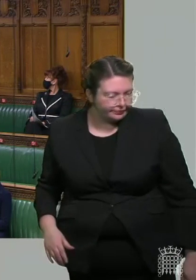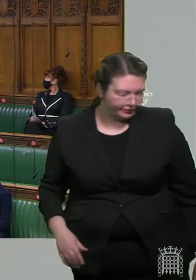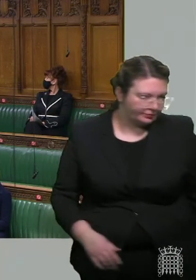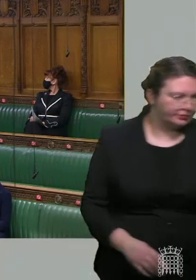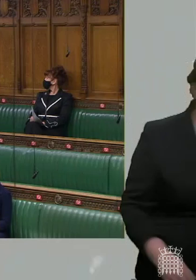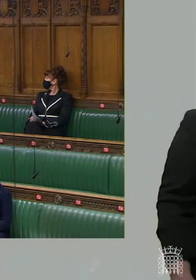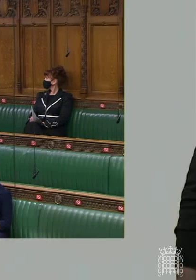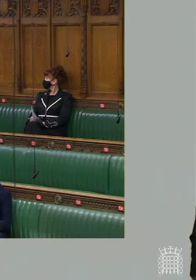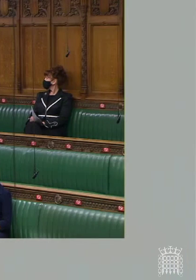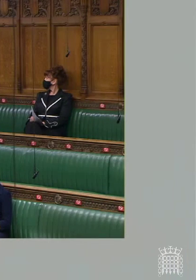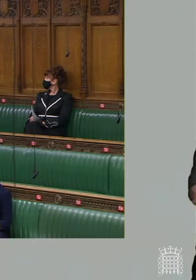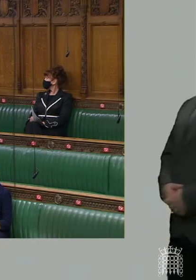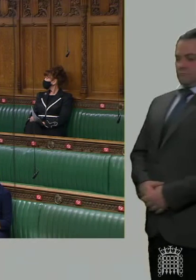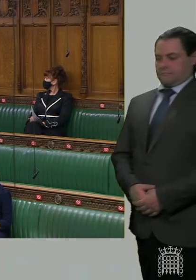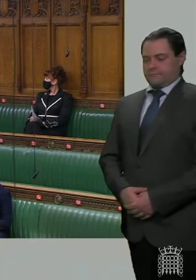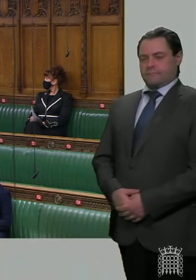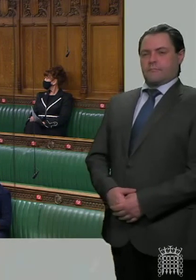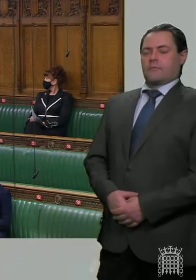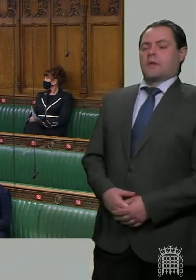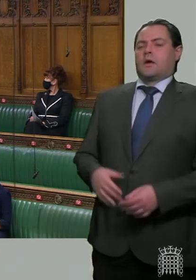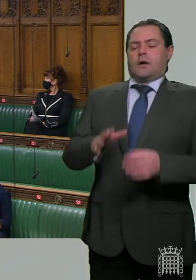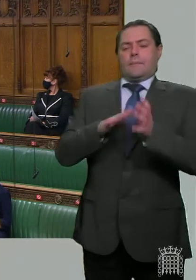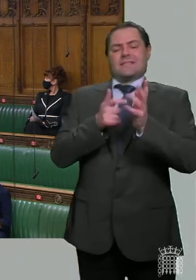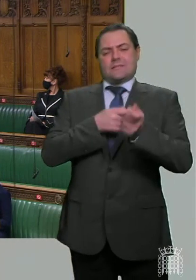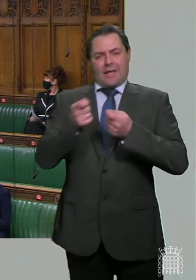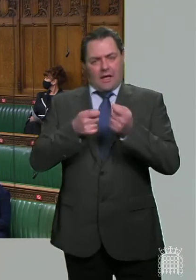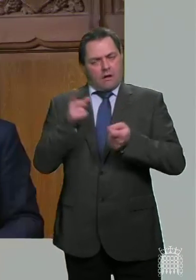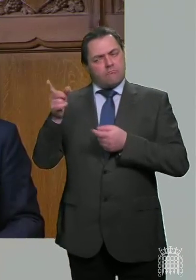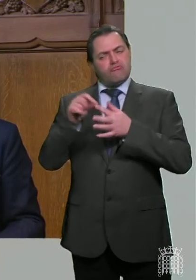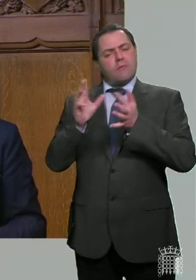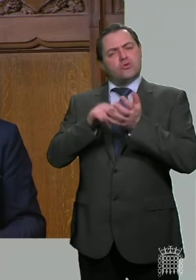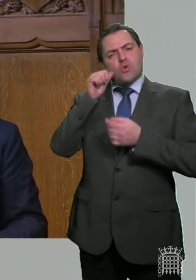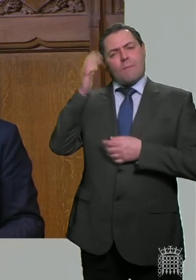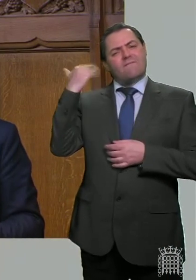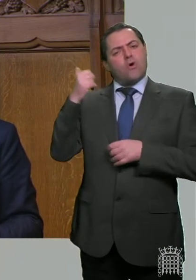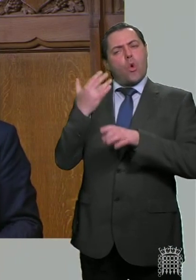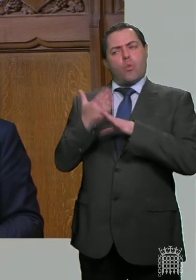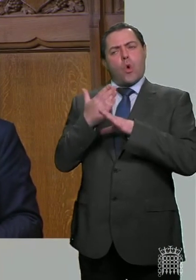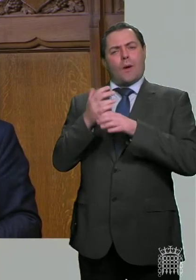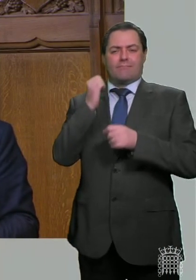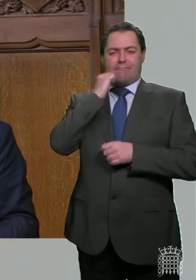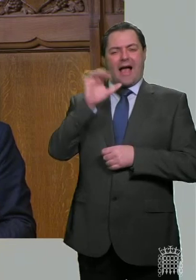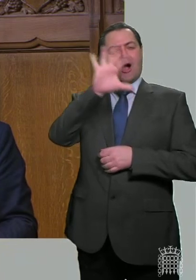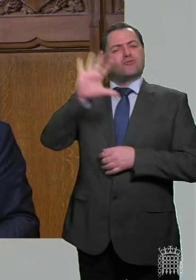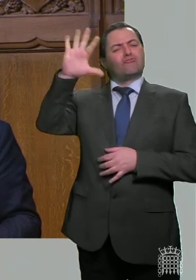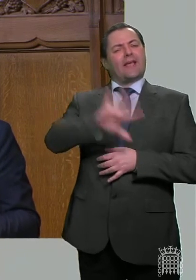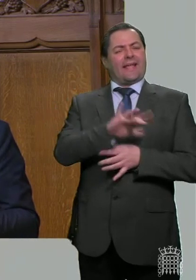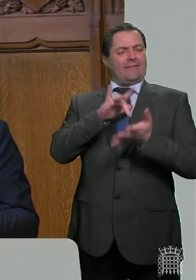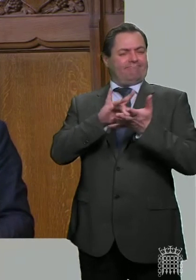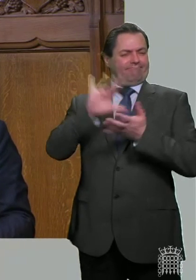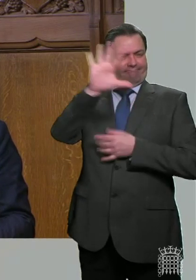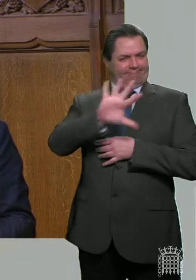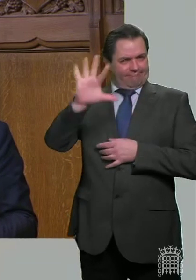The Prime Minister will know from his time working in the Black Country how important our green spaces and green belt are.